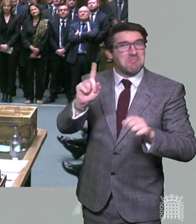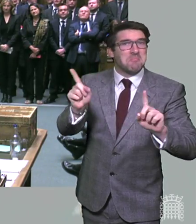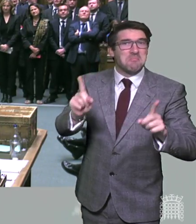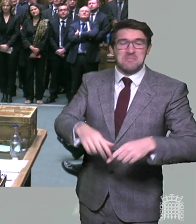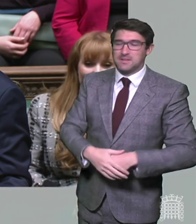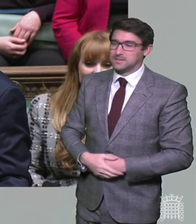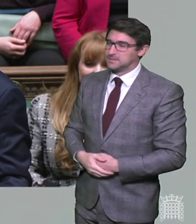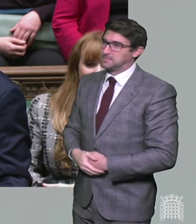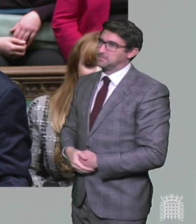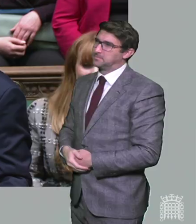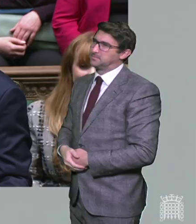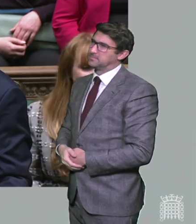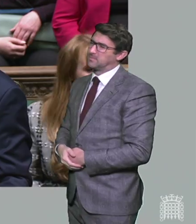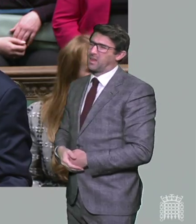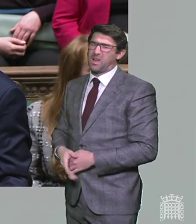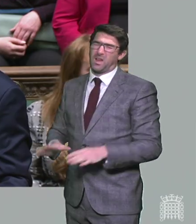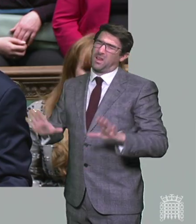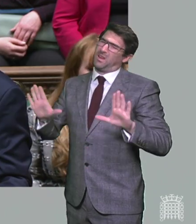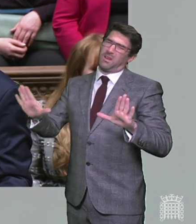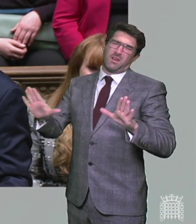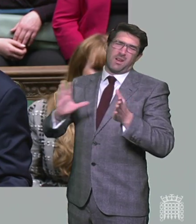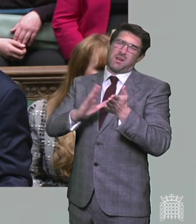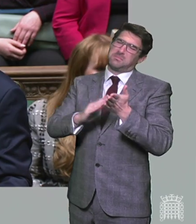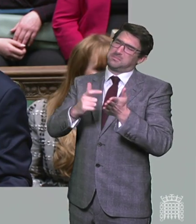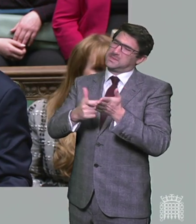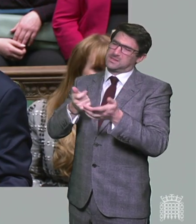The economy is in turmoil. People are really worried.